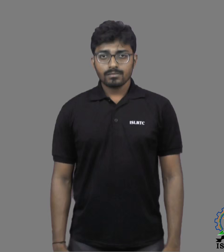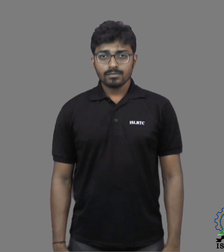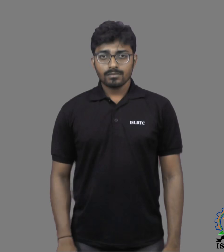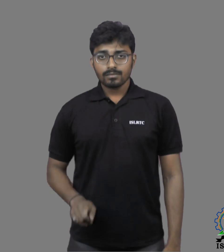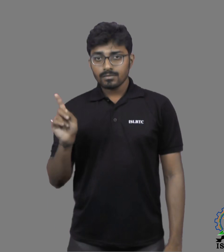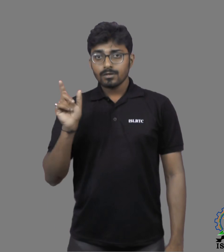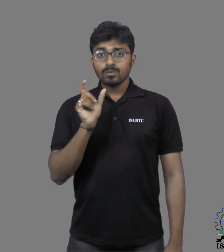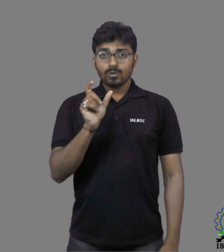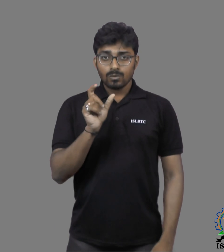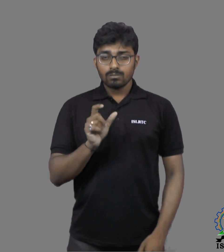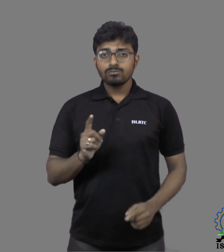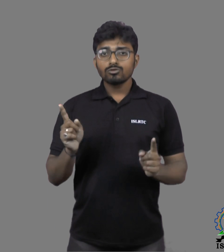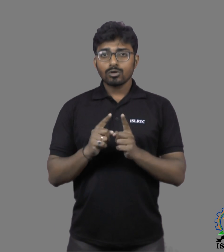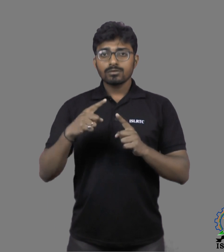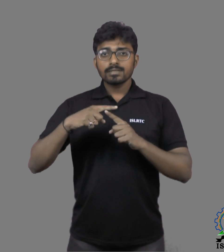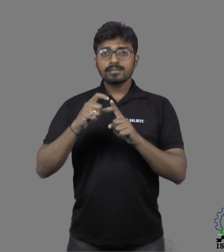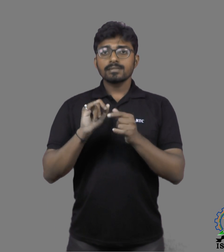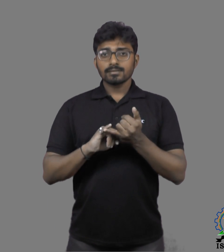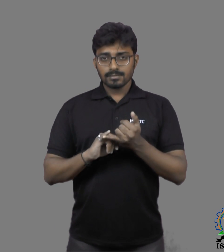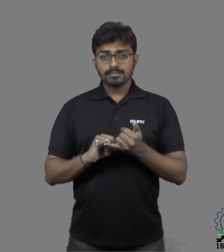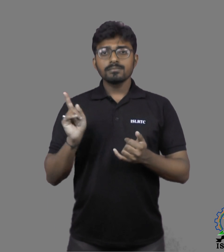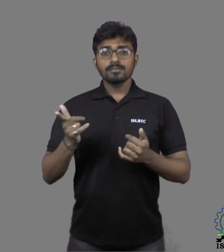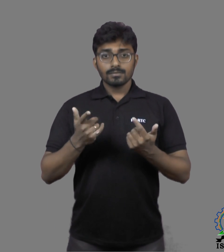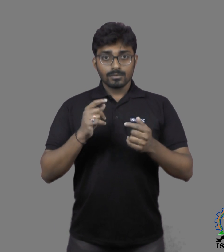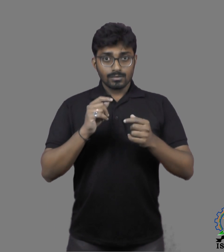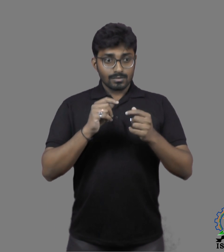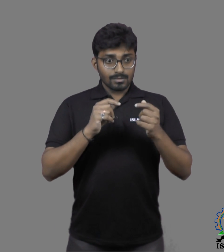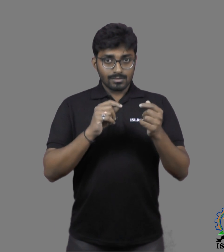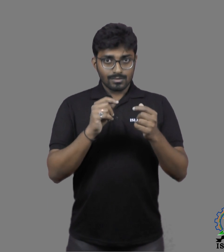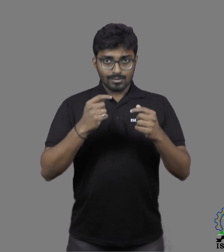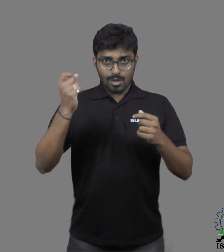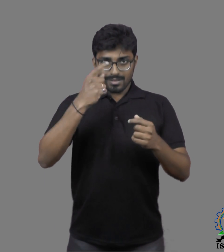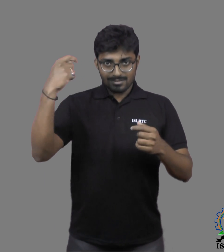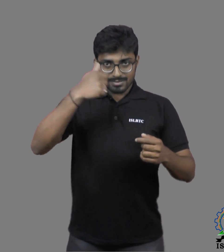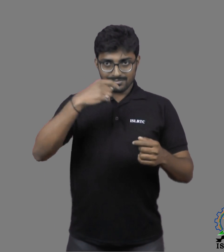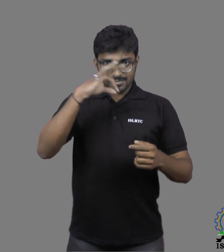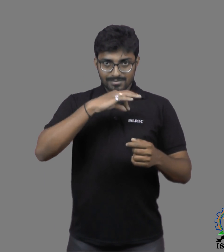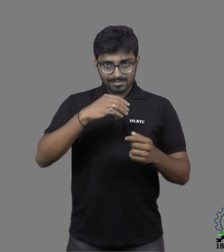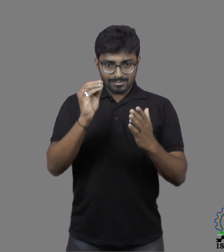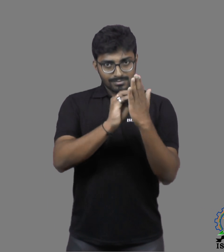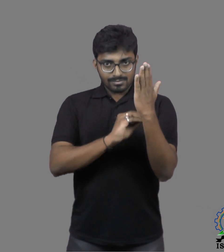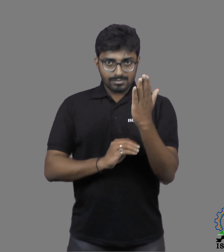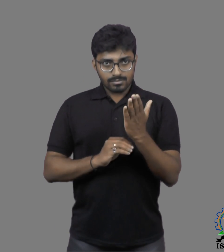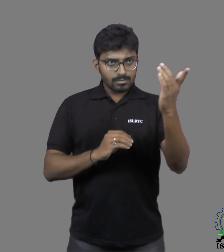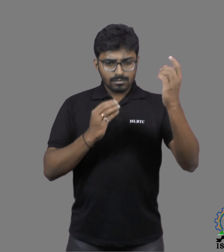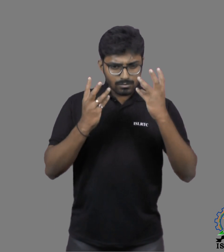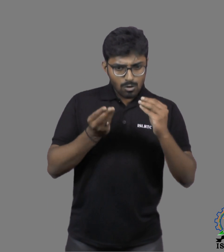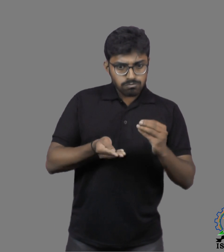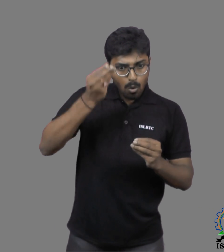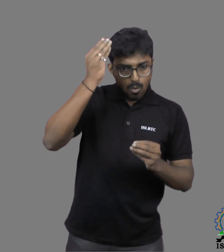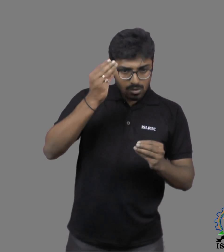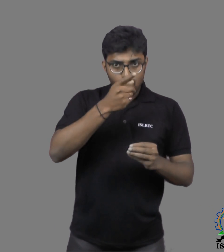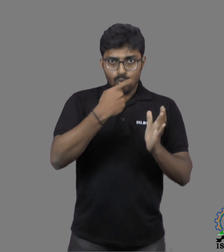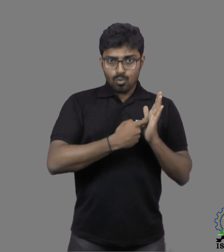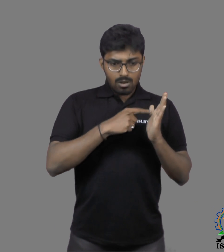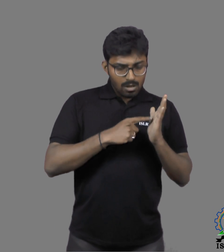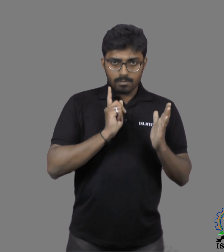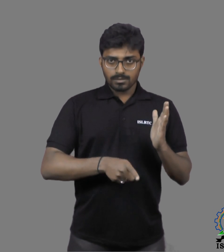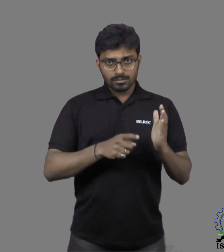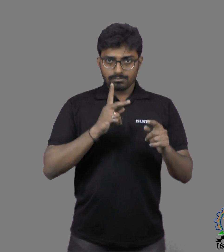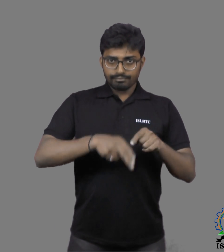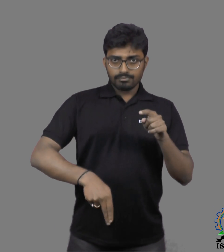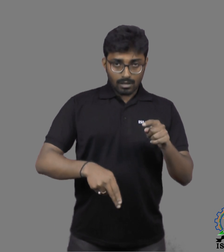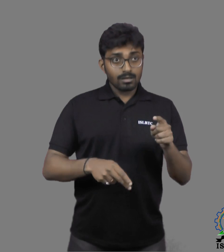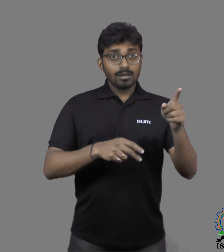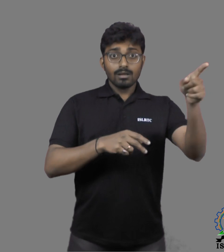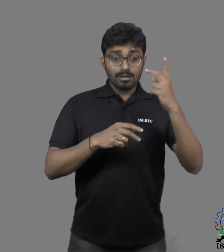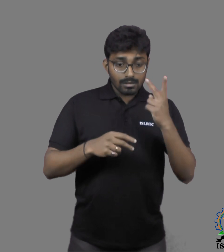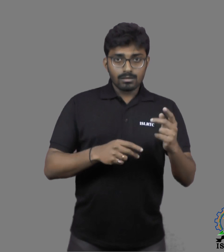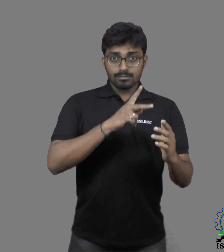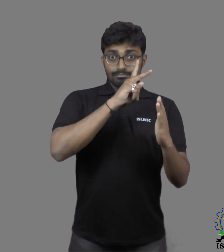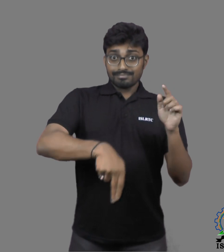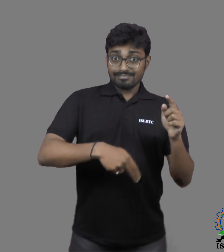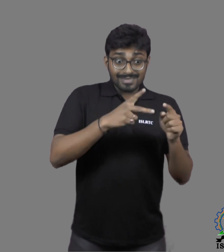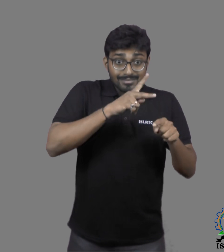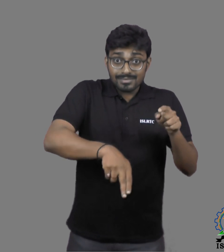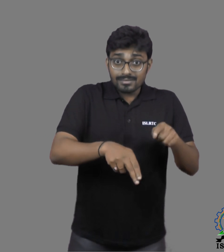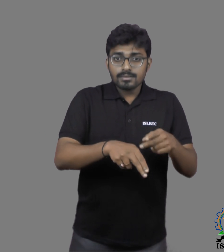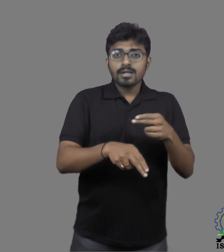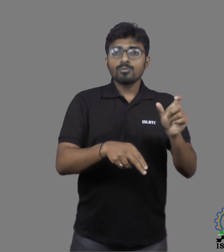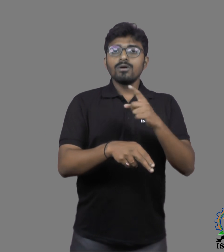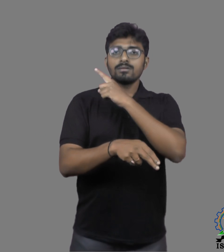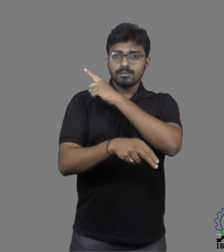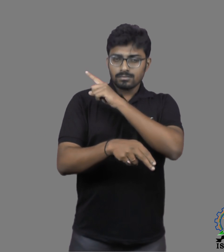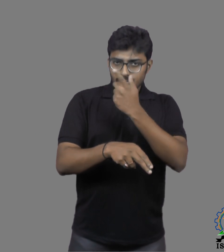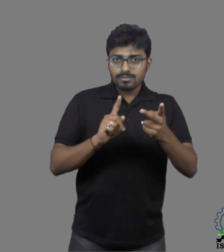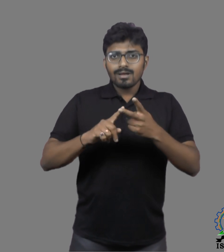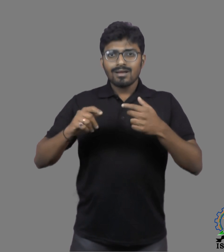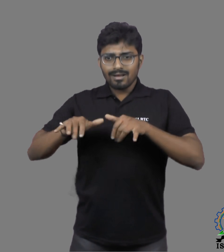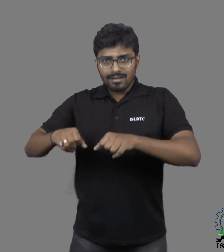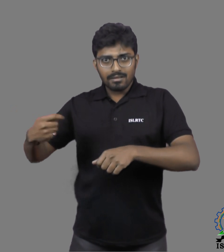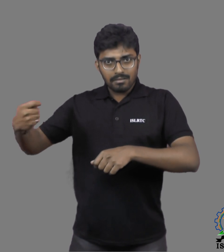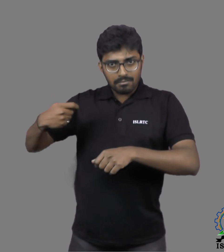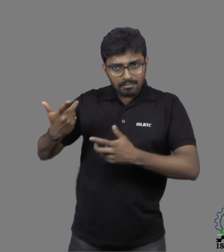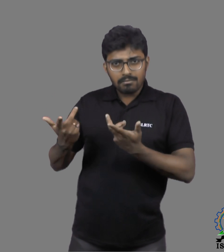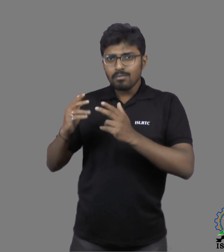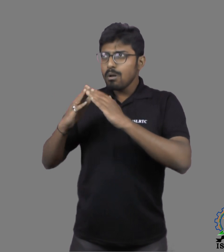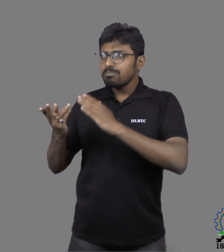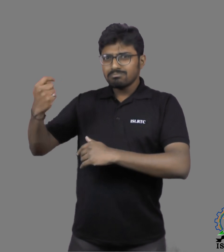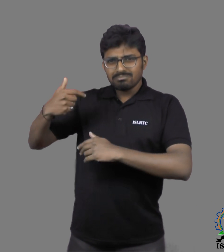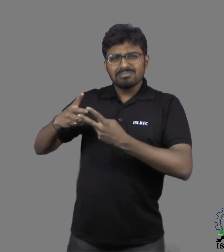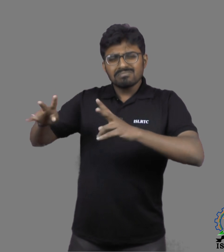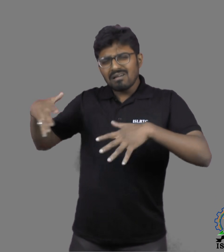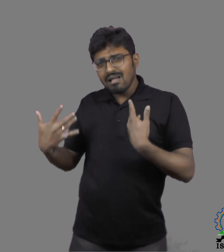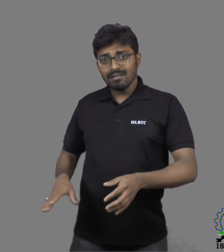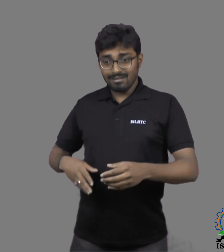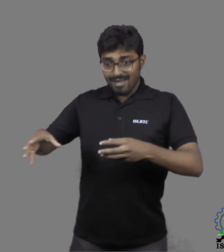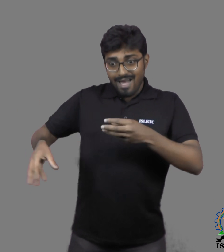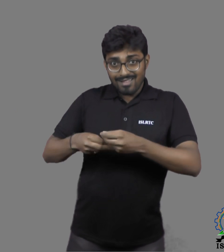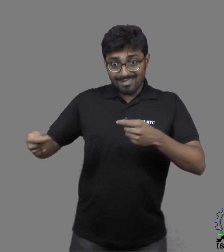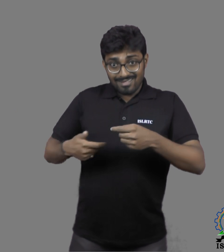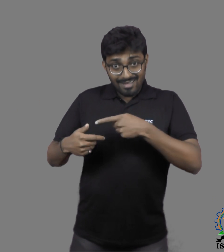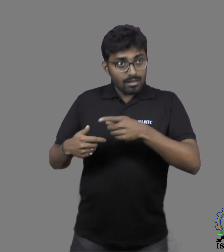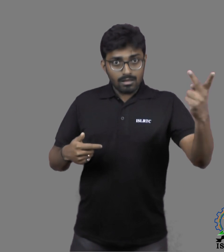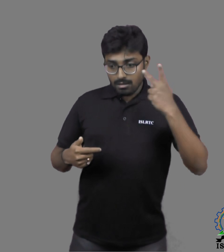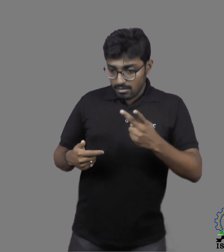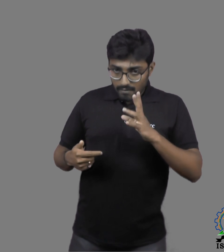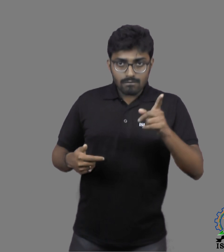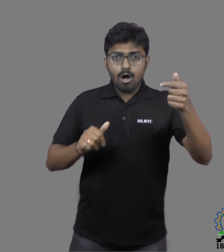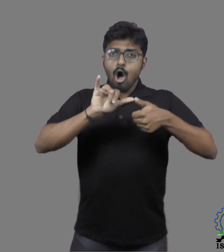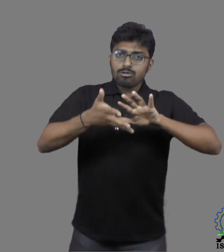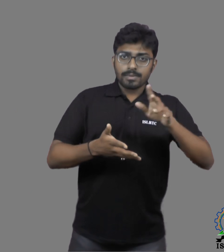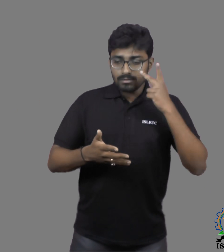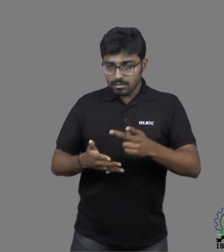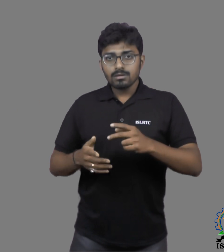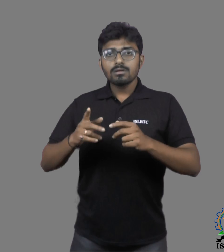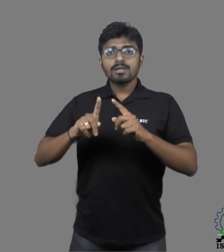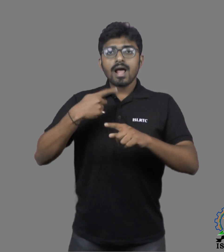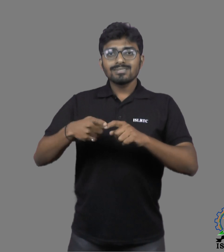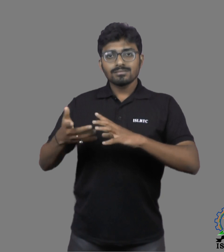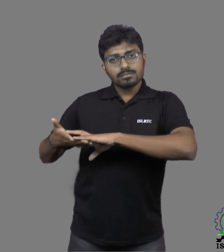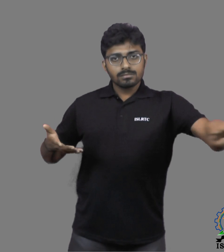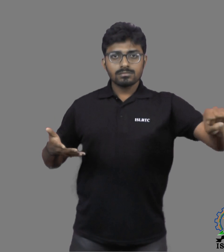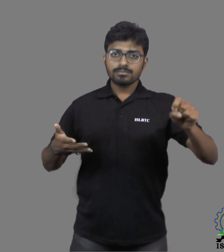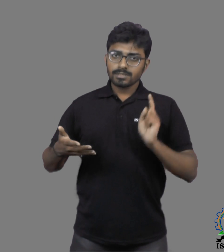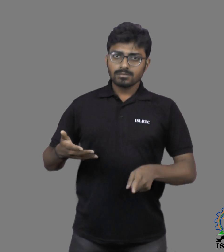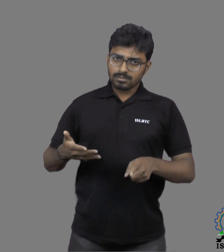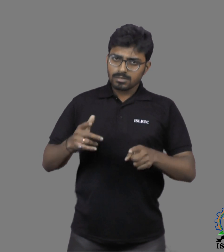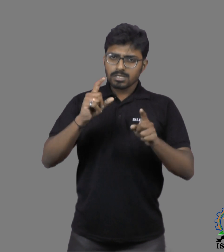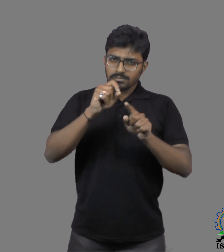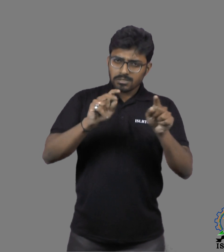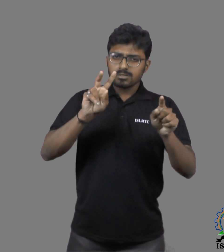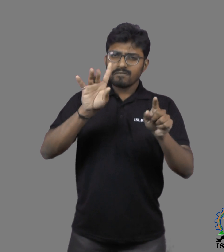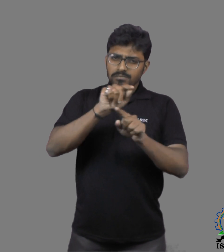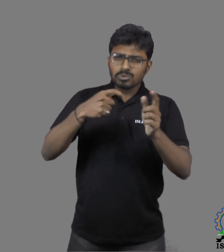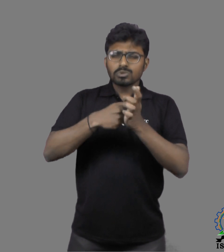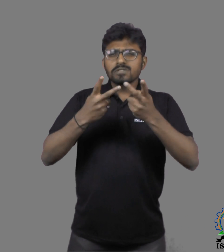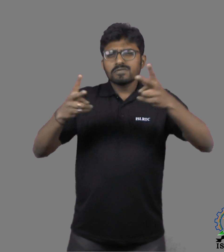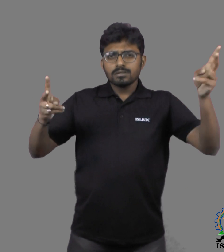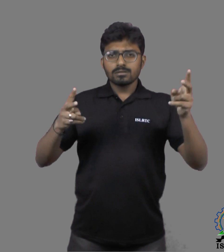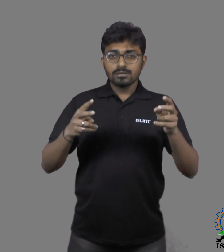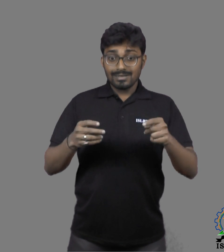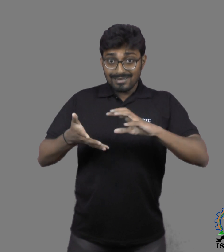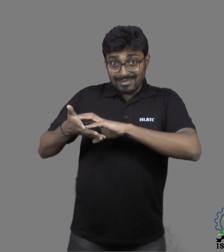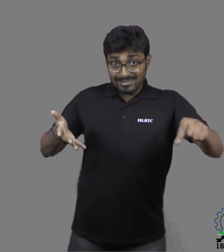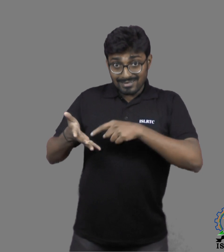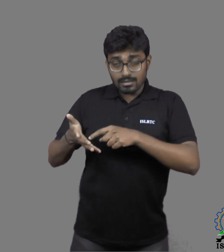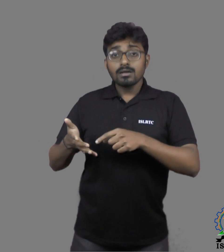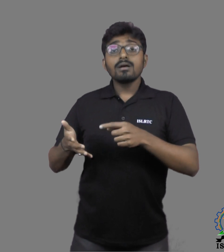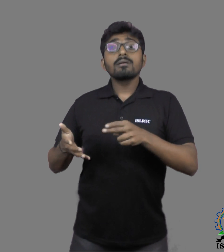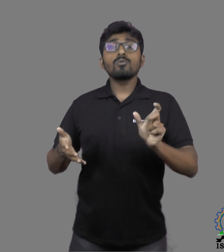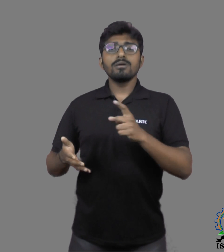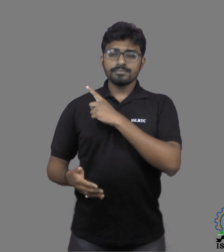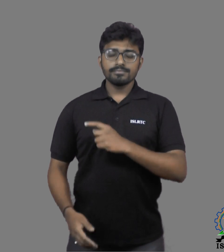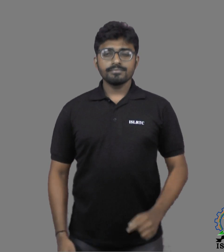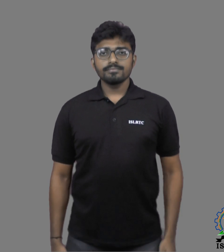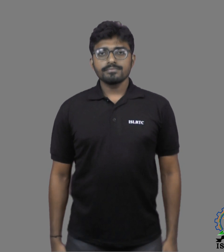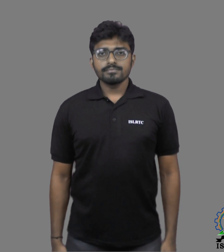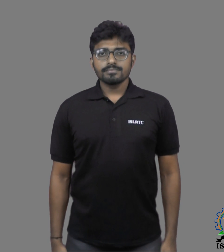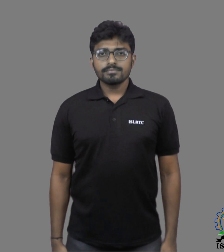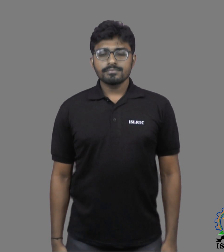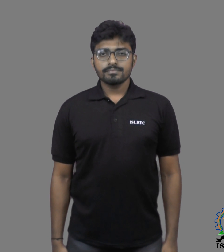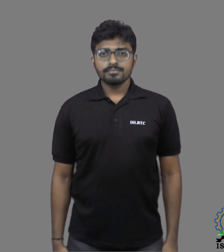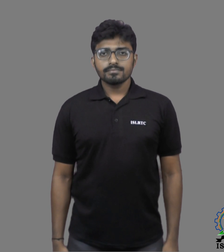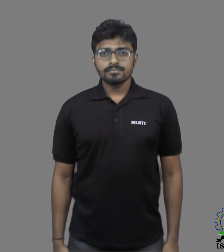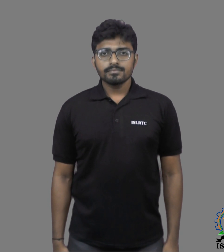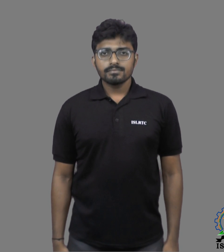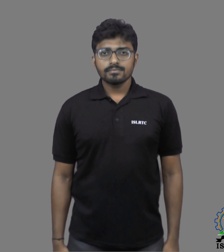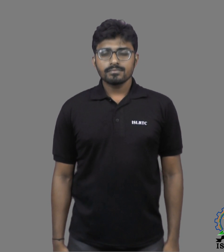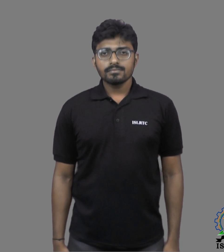TDS